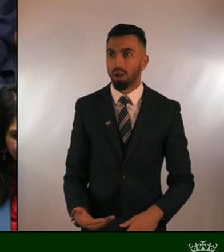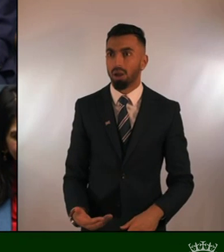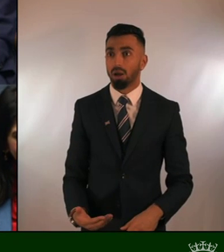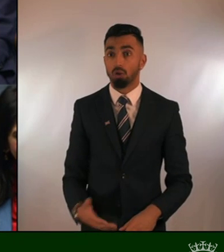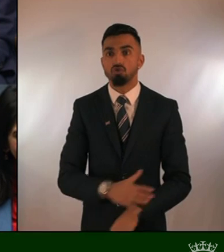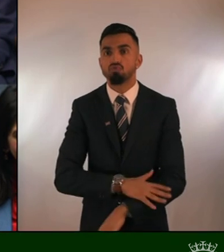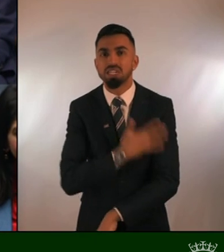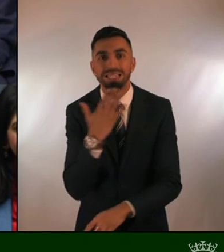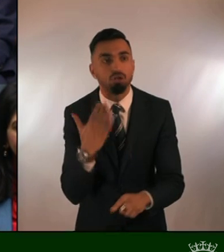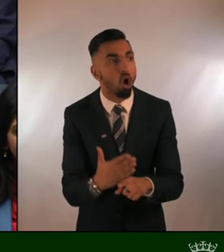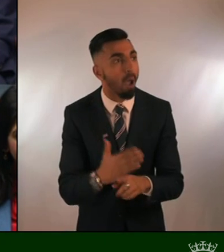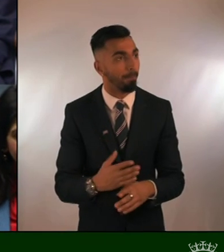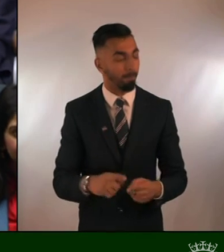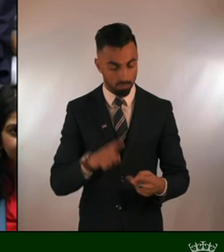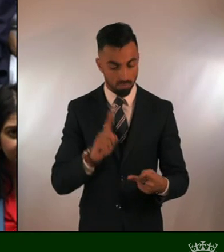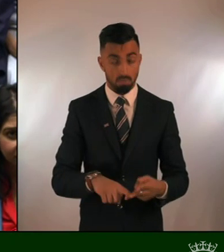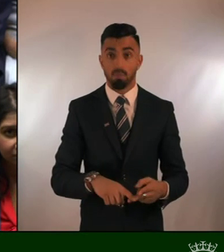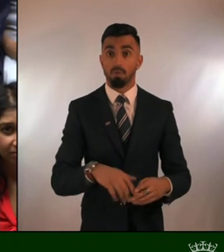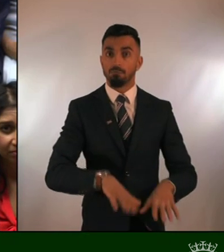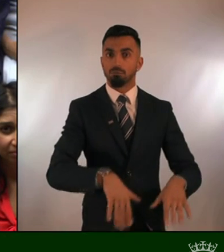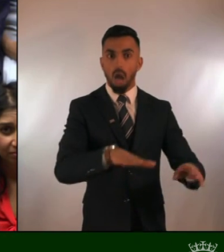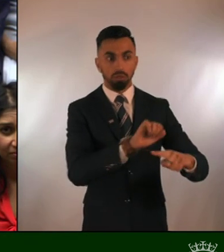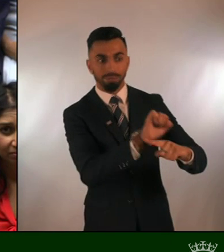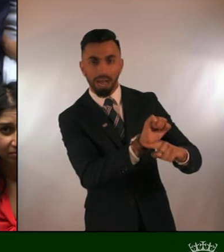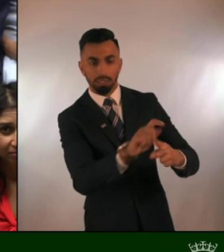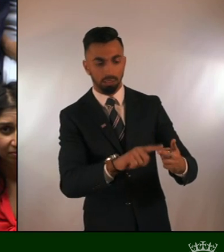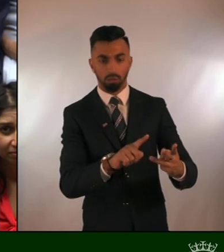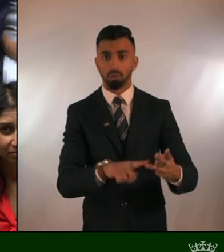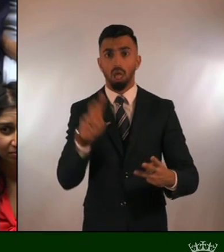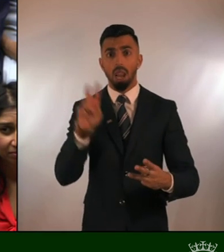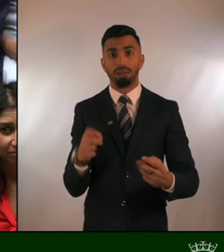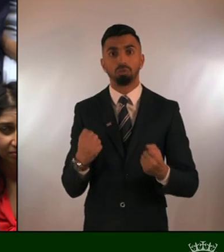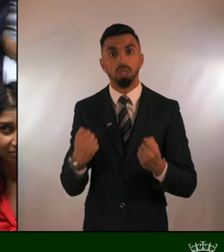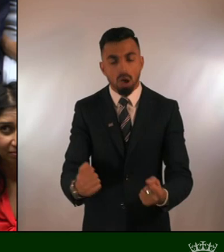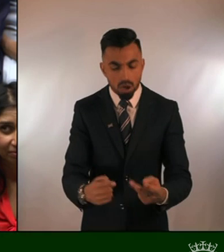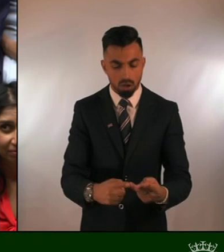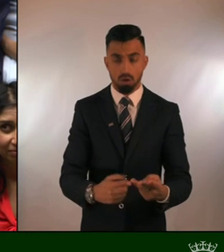Green jobs; better flood defences; cheaper electric vehicles; innovative new technologies.